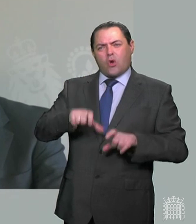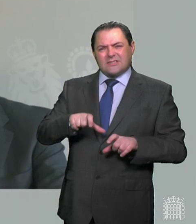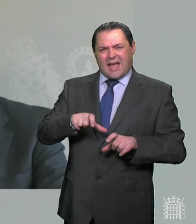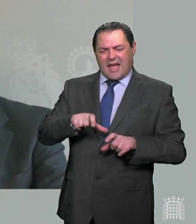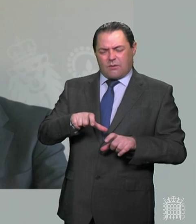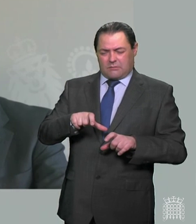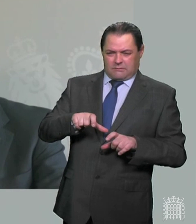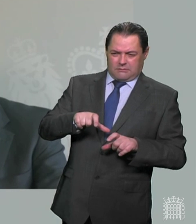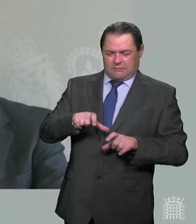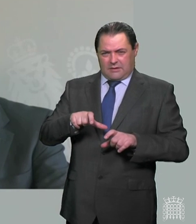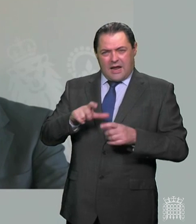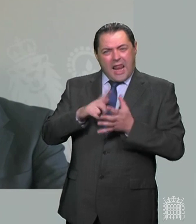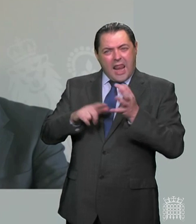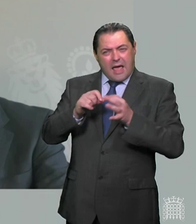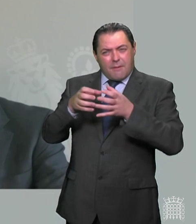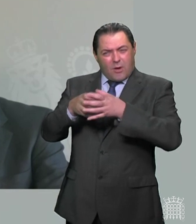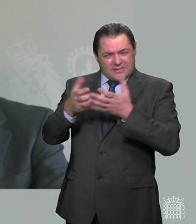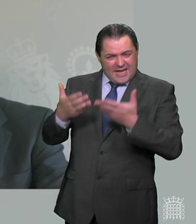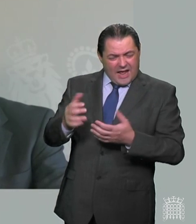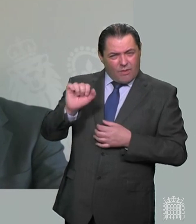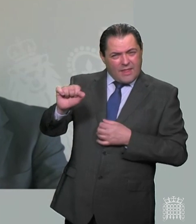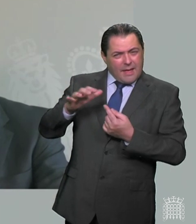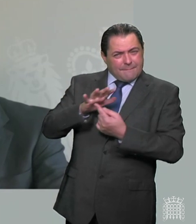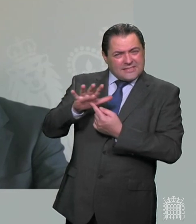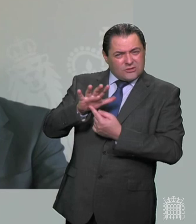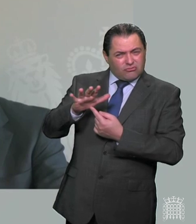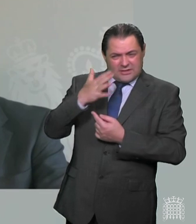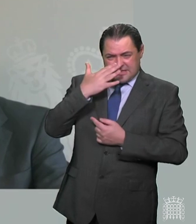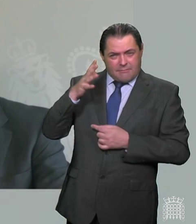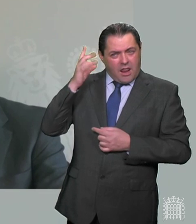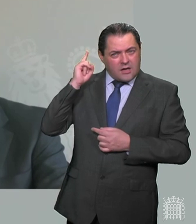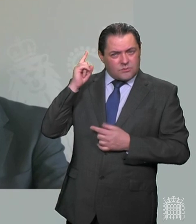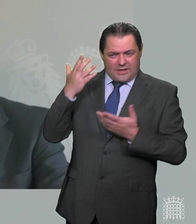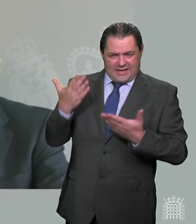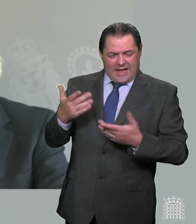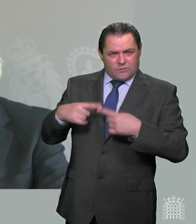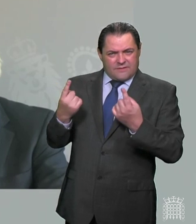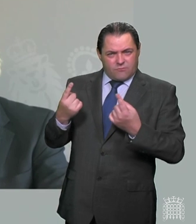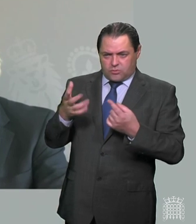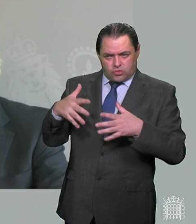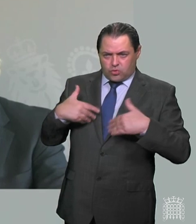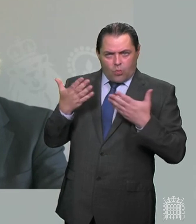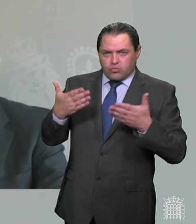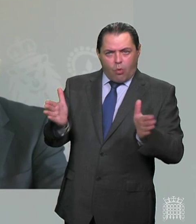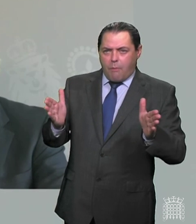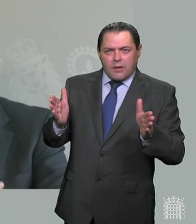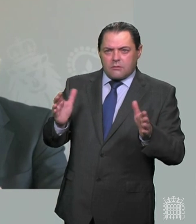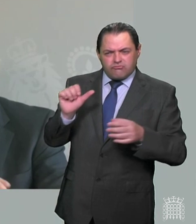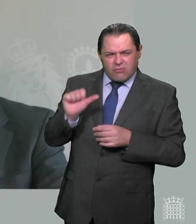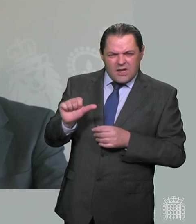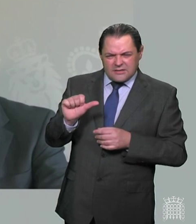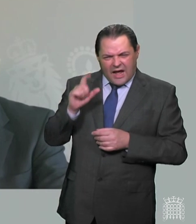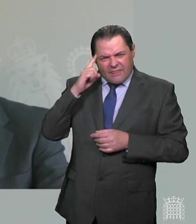If I understand the position of the Labour party now, which is different from last week, it does not want to go ahead with step 4.